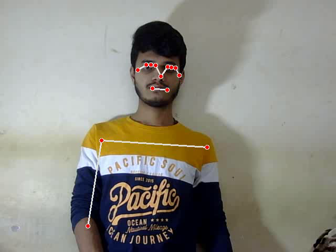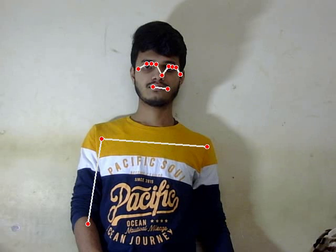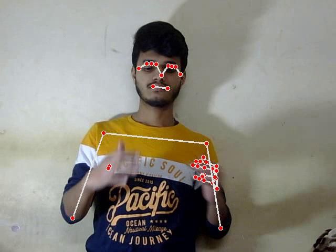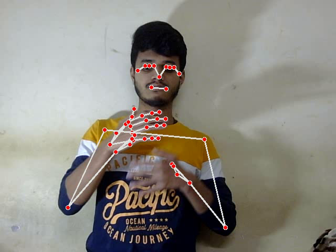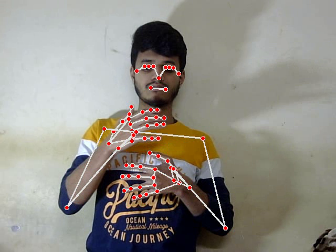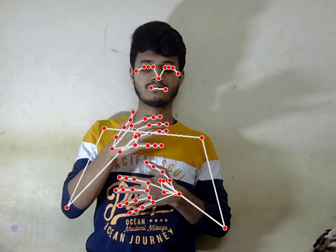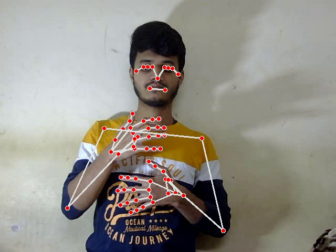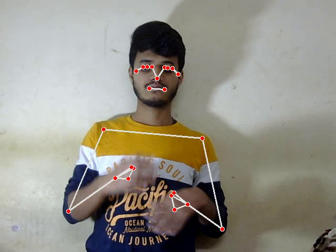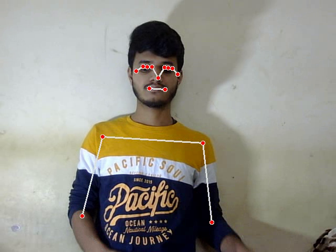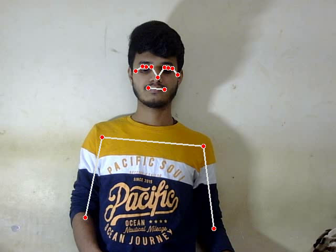happy